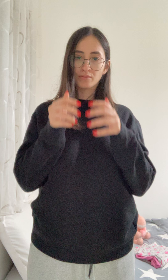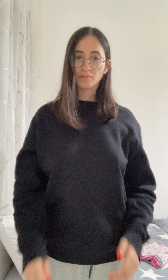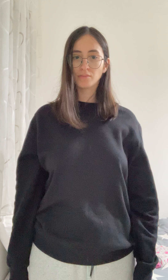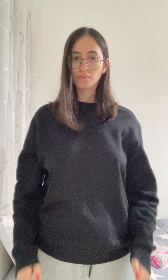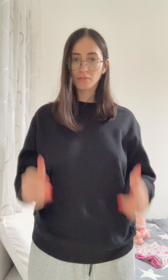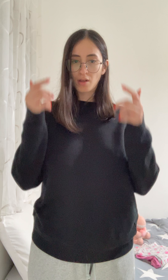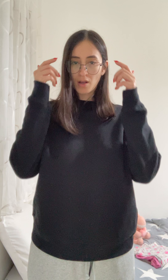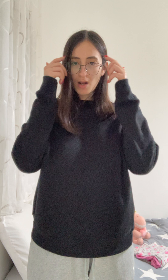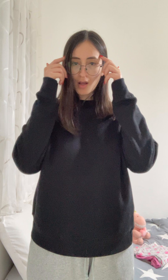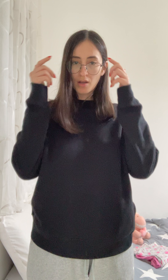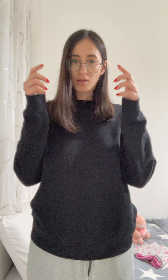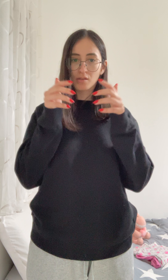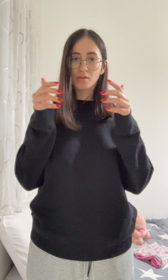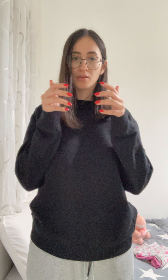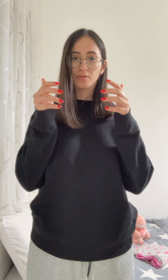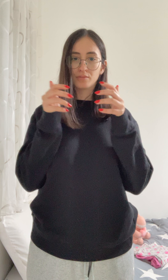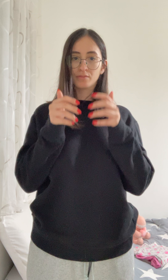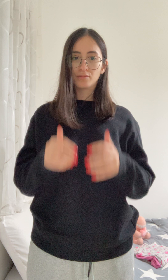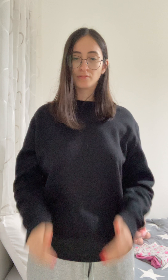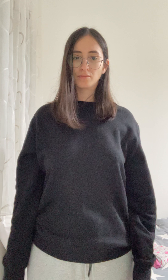לחוץ